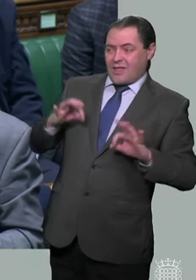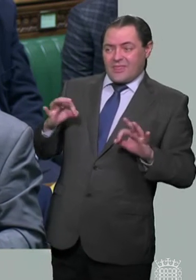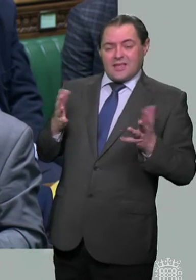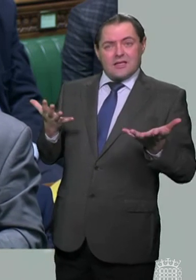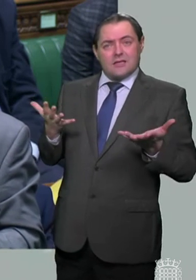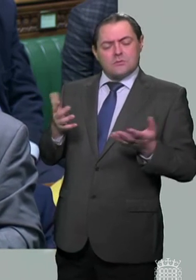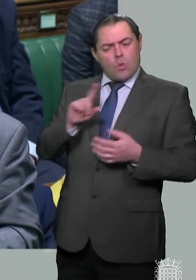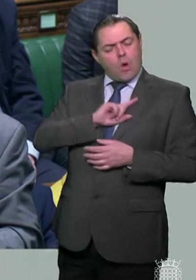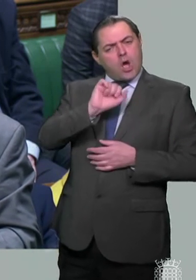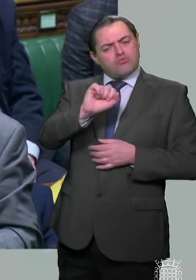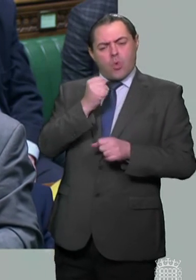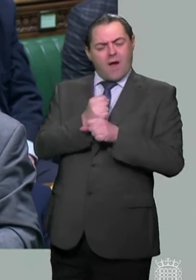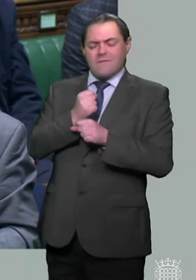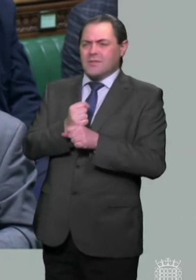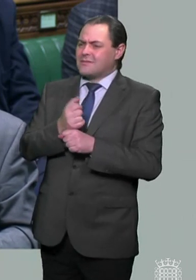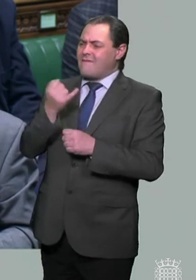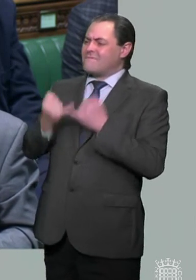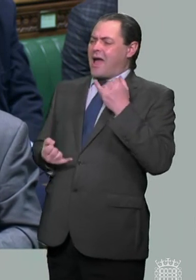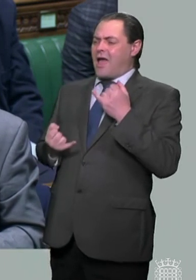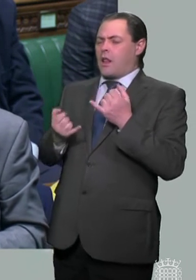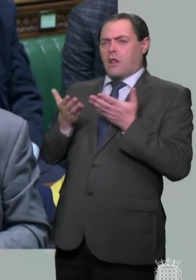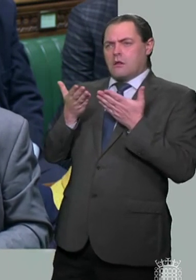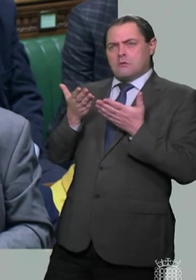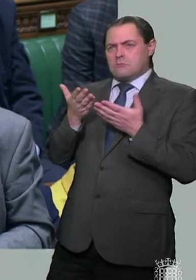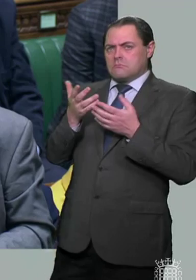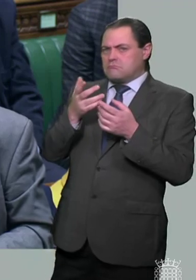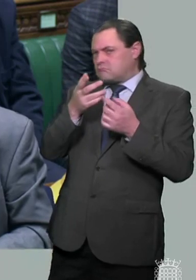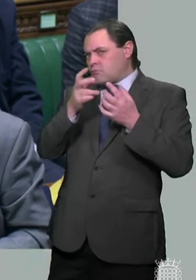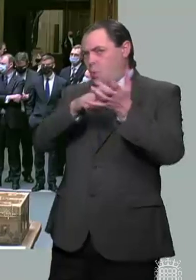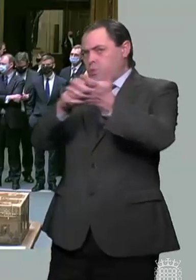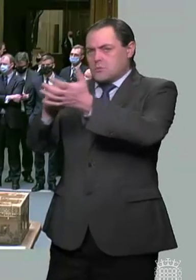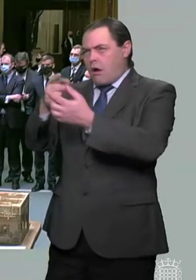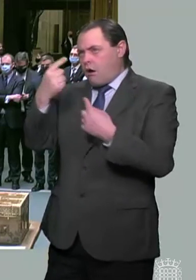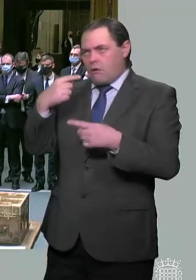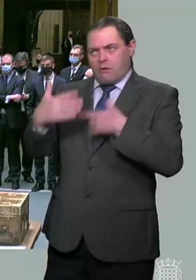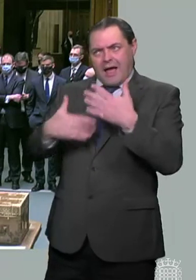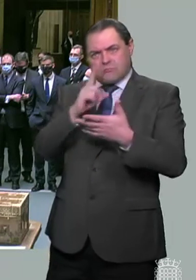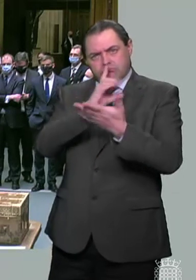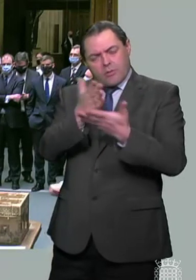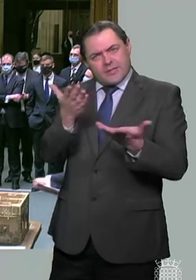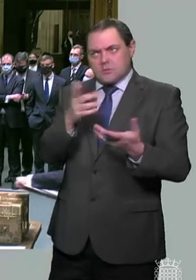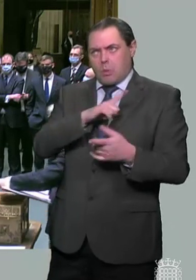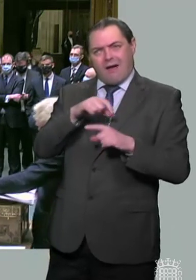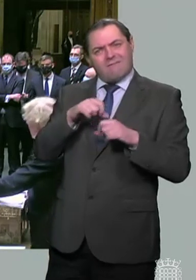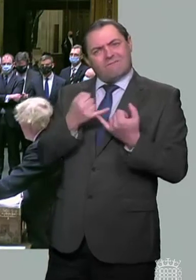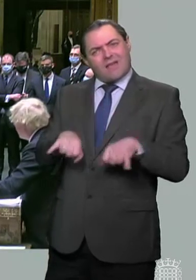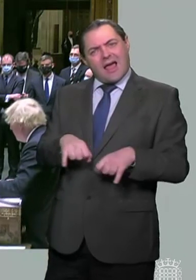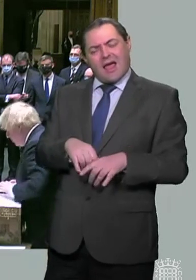Why are the Government failing to deliver those orders and that pledge?